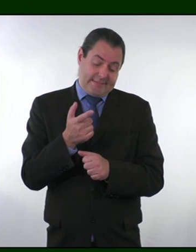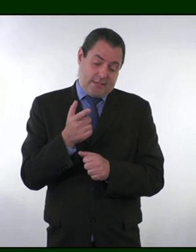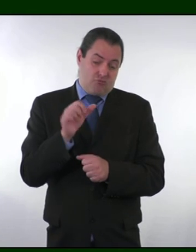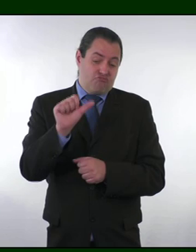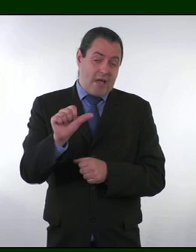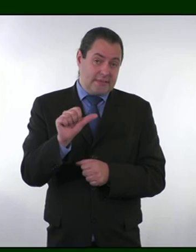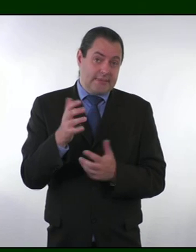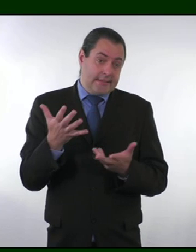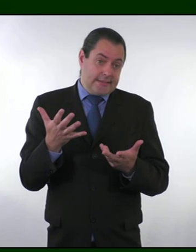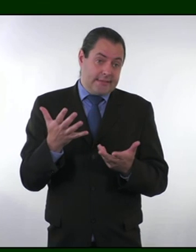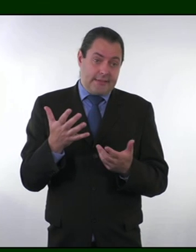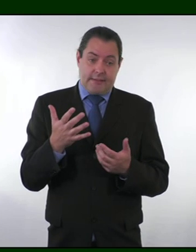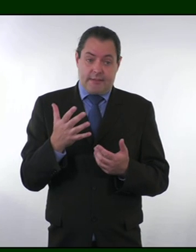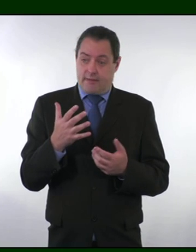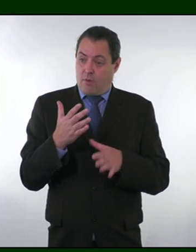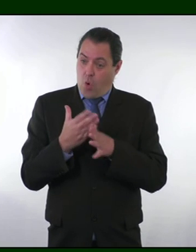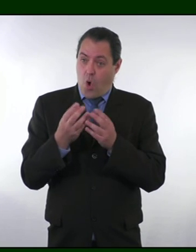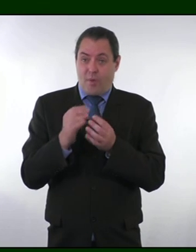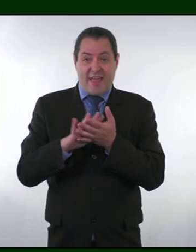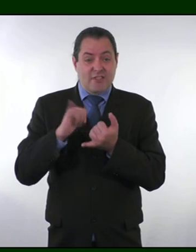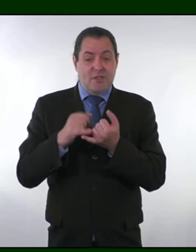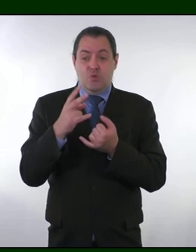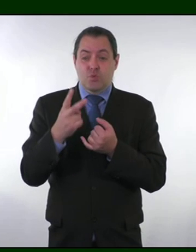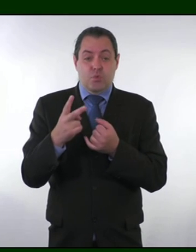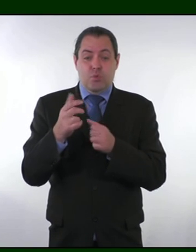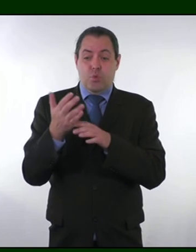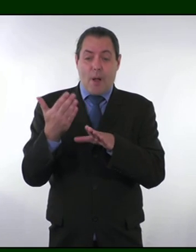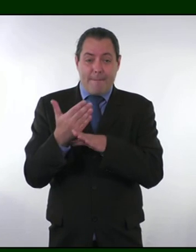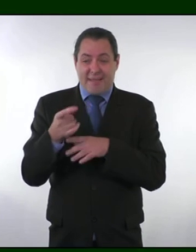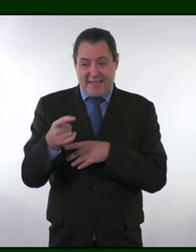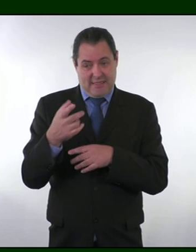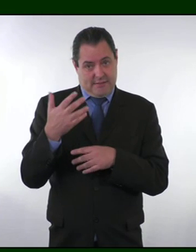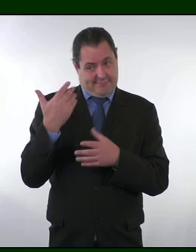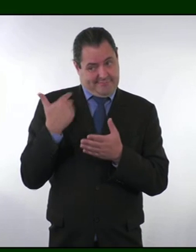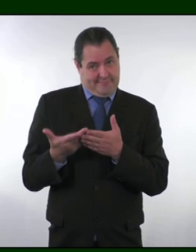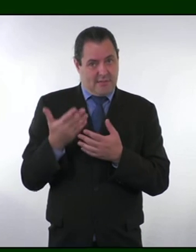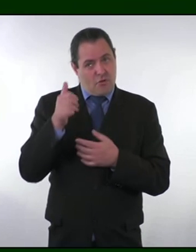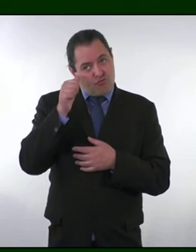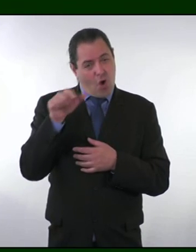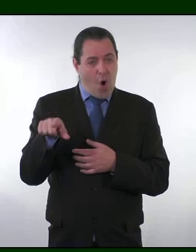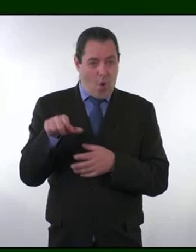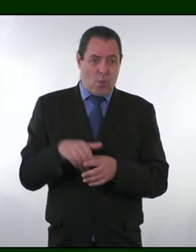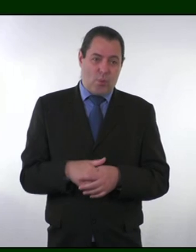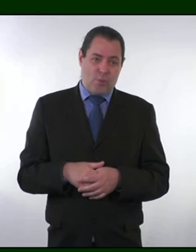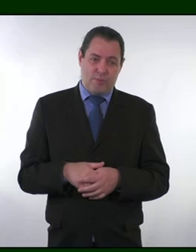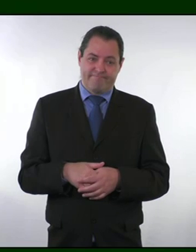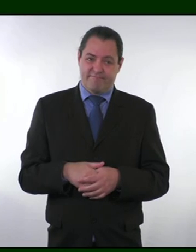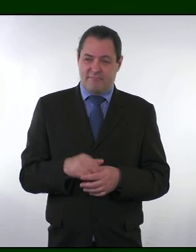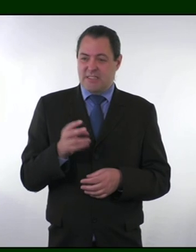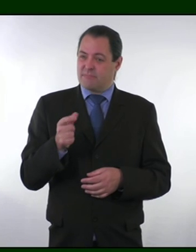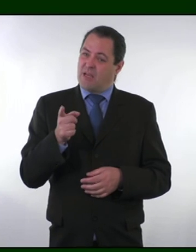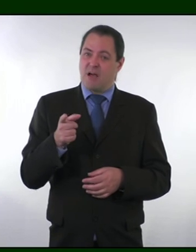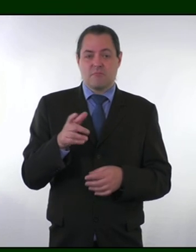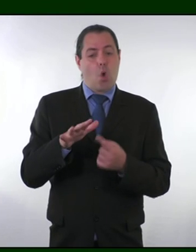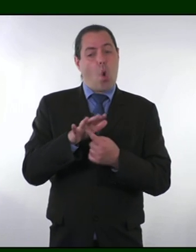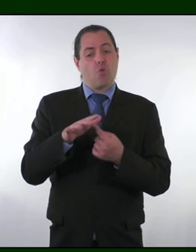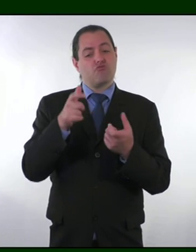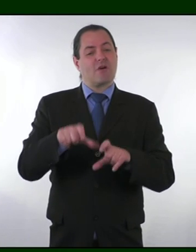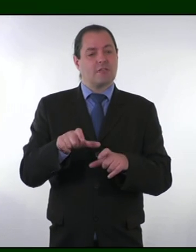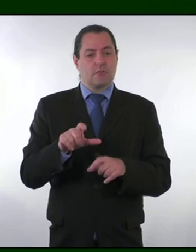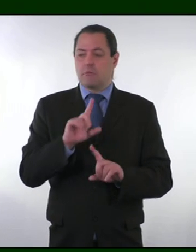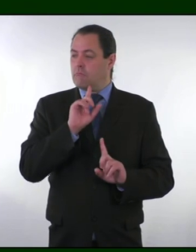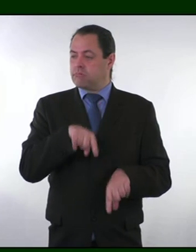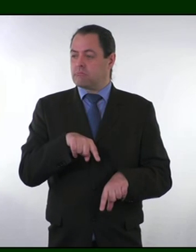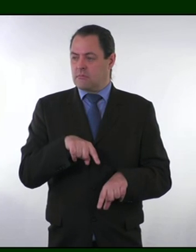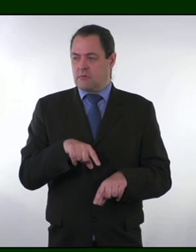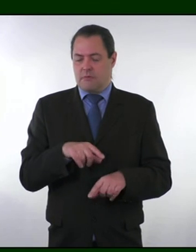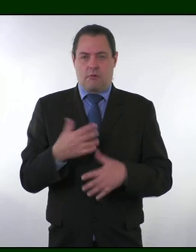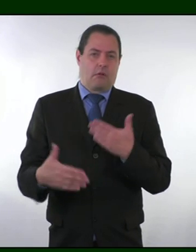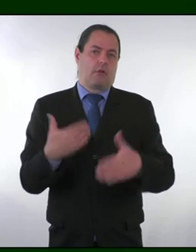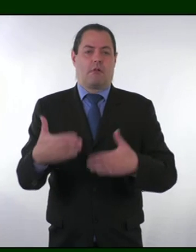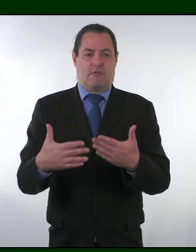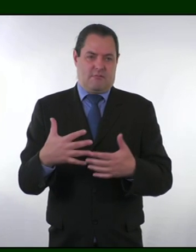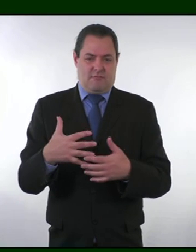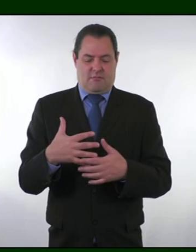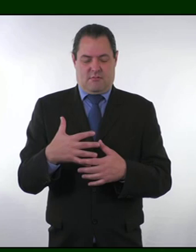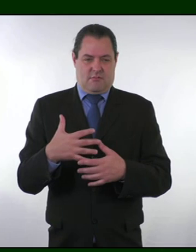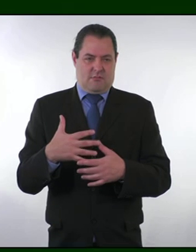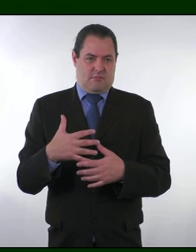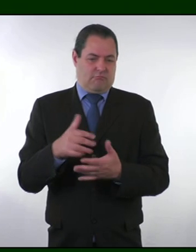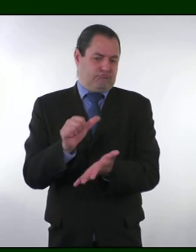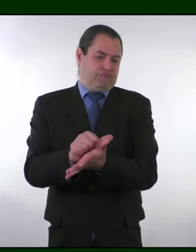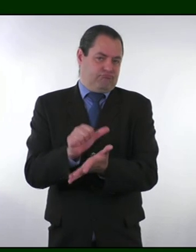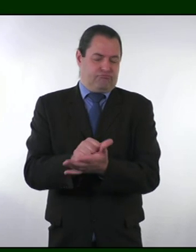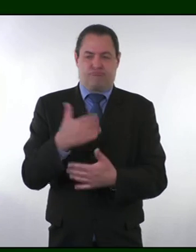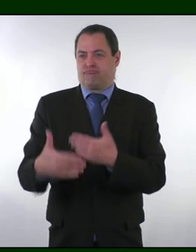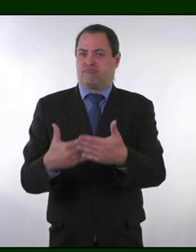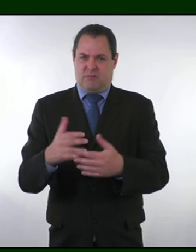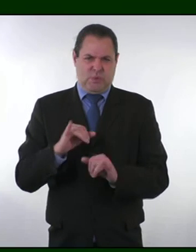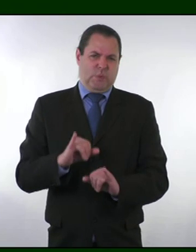Anybody who has worked with HS2 over the past few years will know that it does treat local residents with, I am afraid, a high-handed approach—or has done.